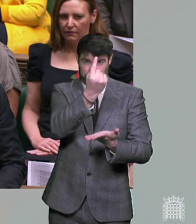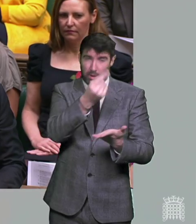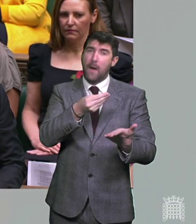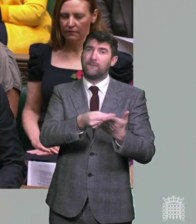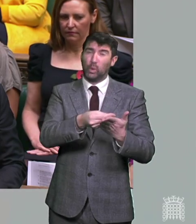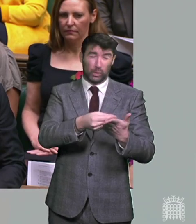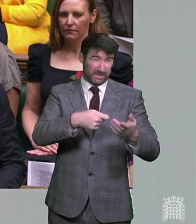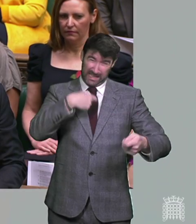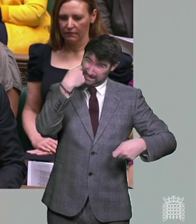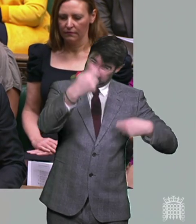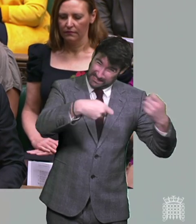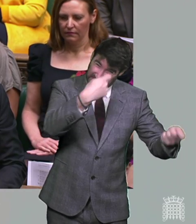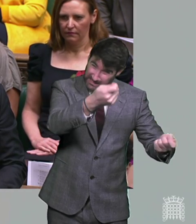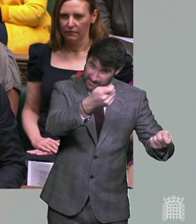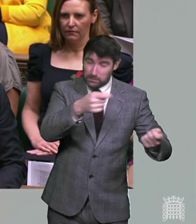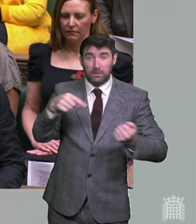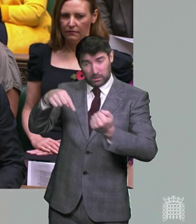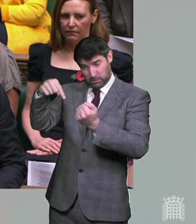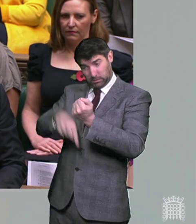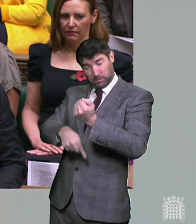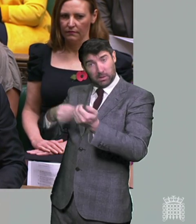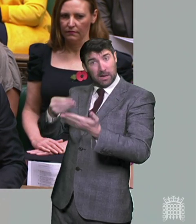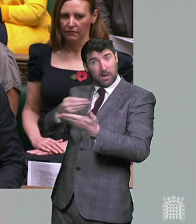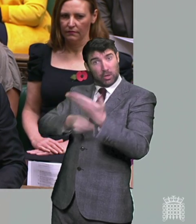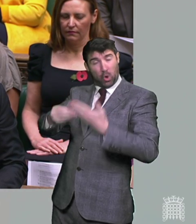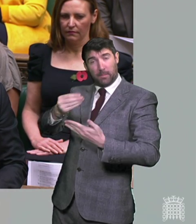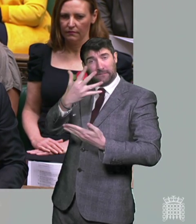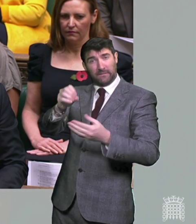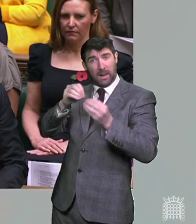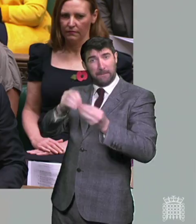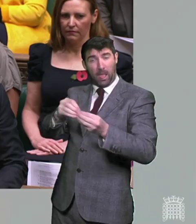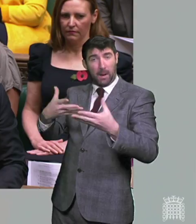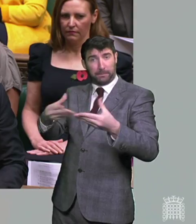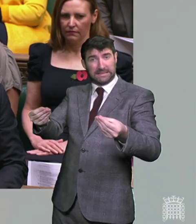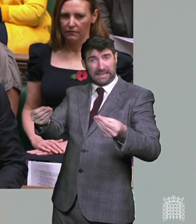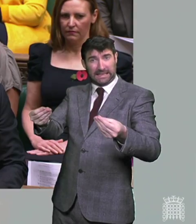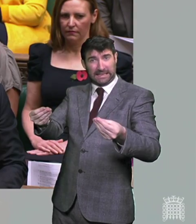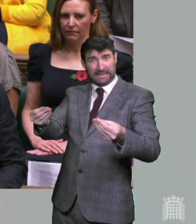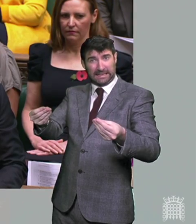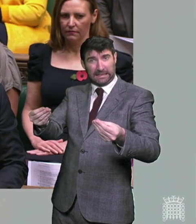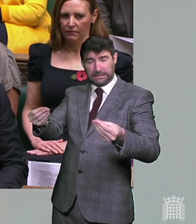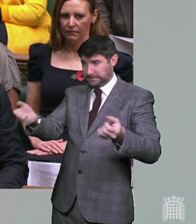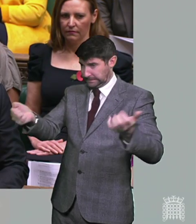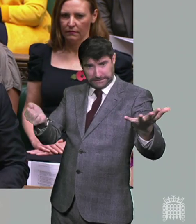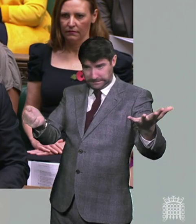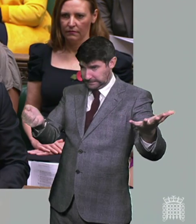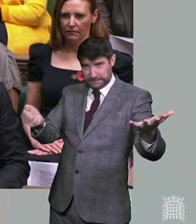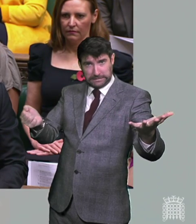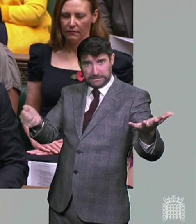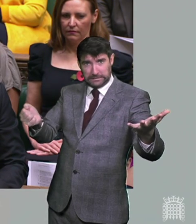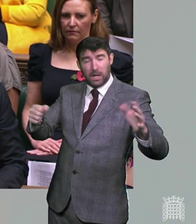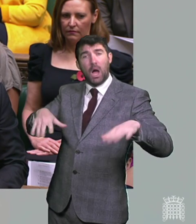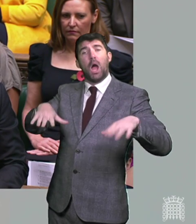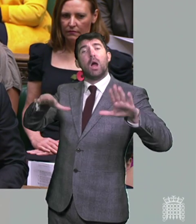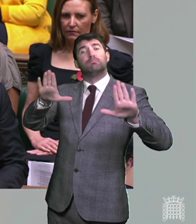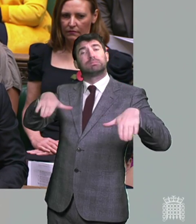and a £50 billion hole in the public finances, the Prime Minister knows that Britain is broke.